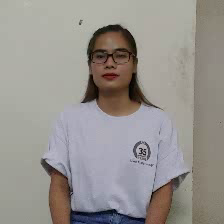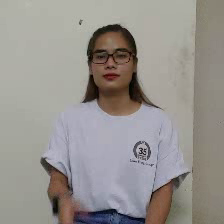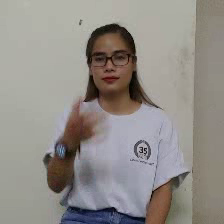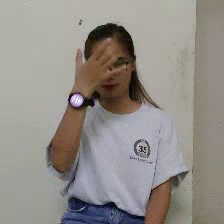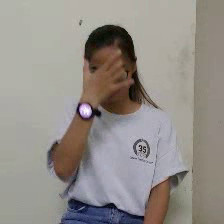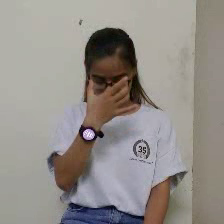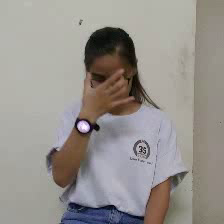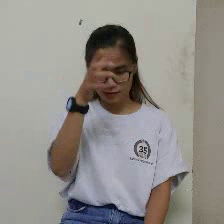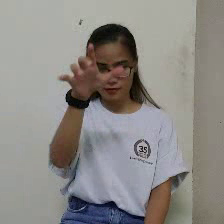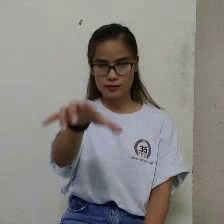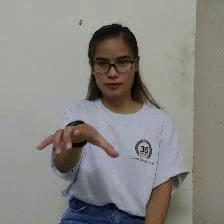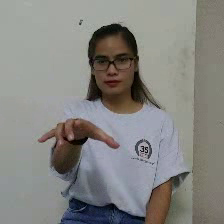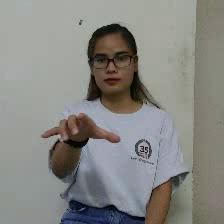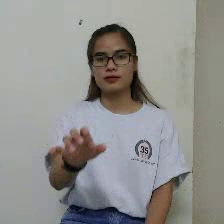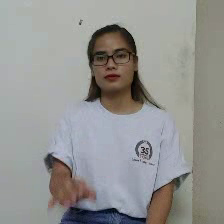Áp dụng